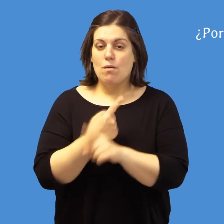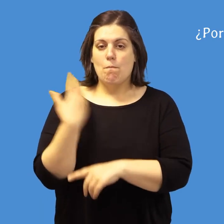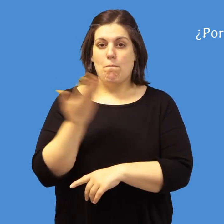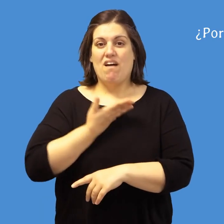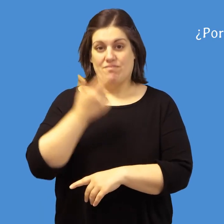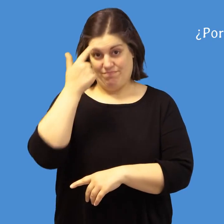afectar